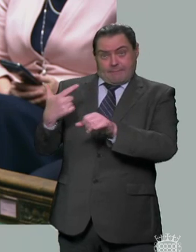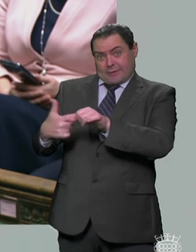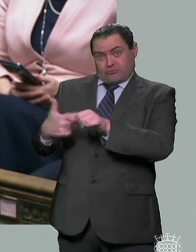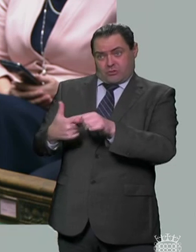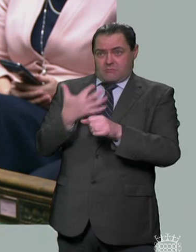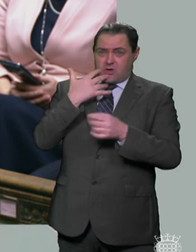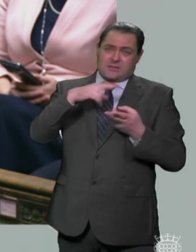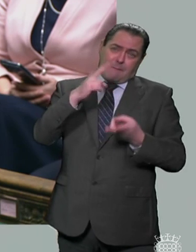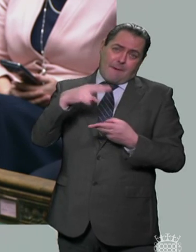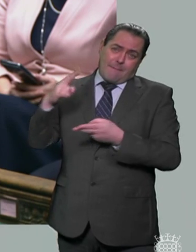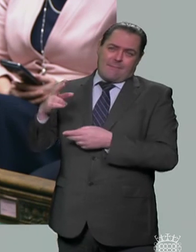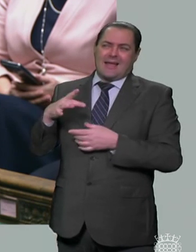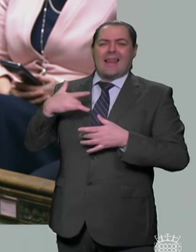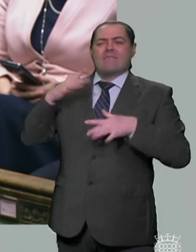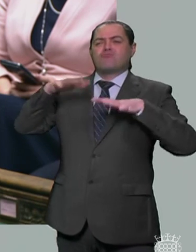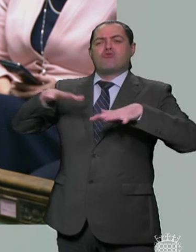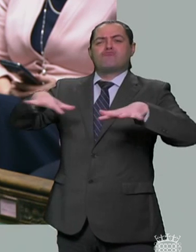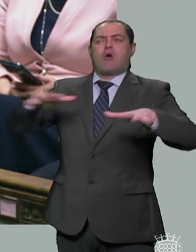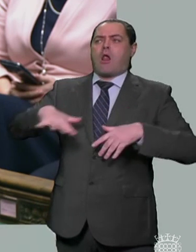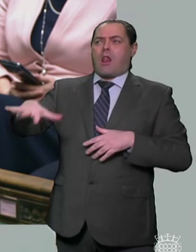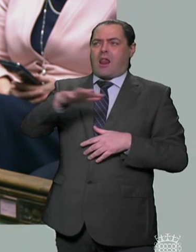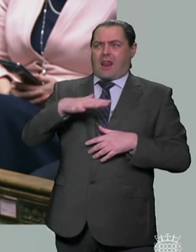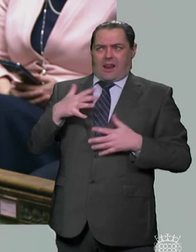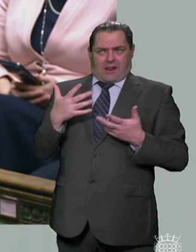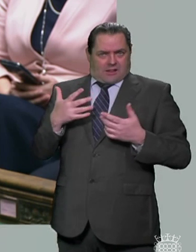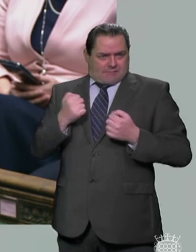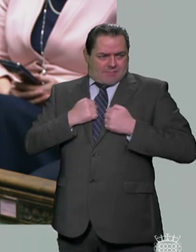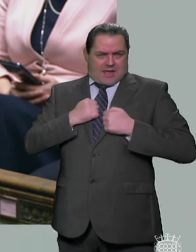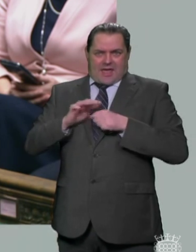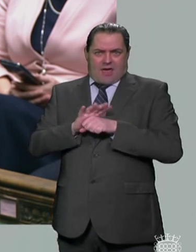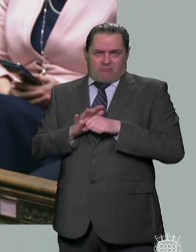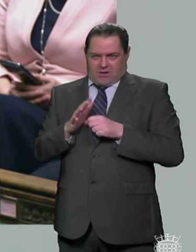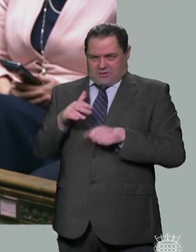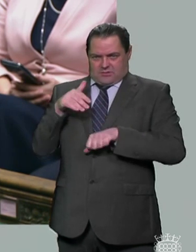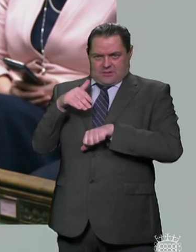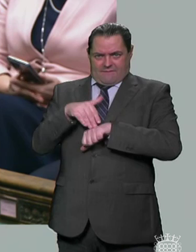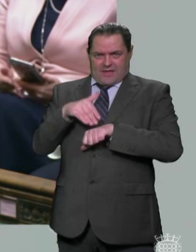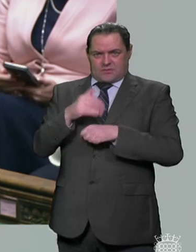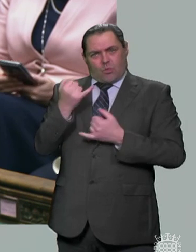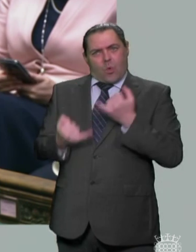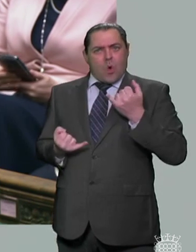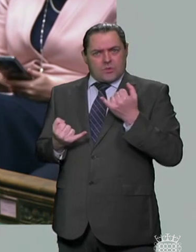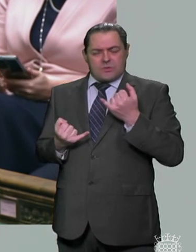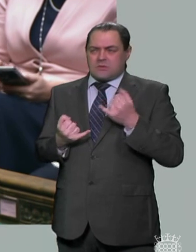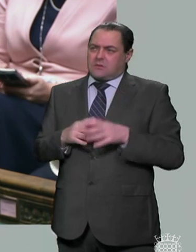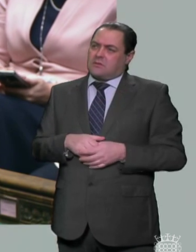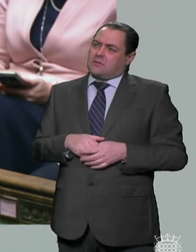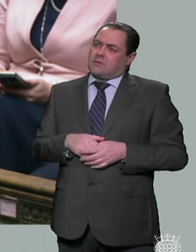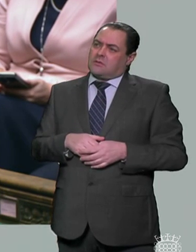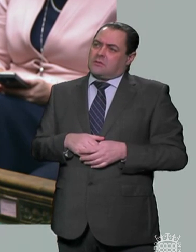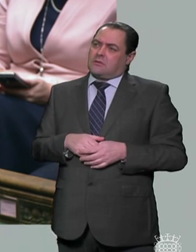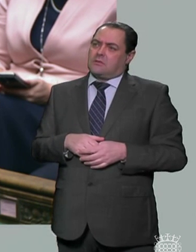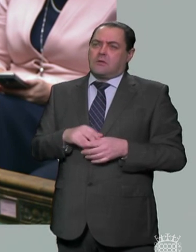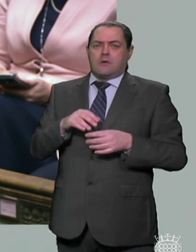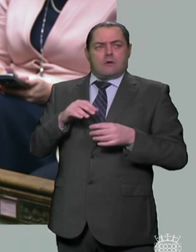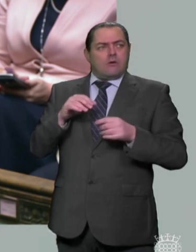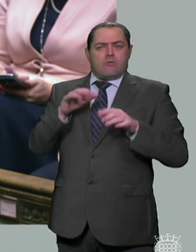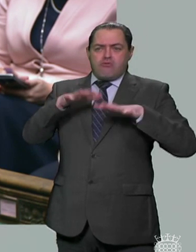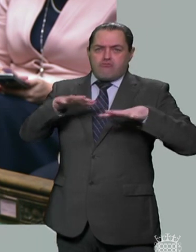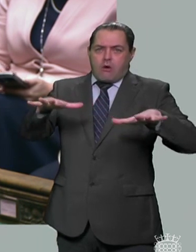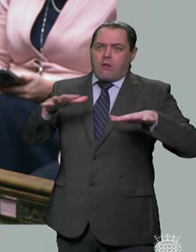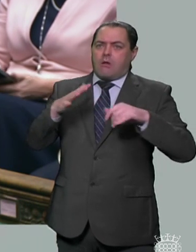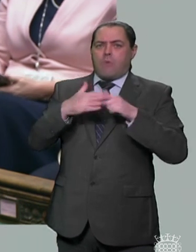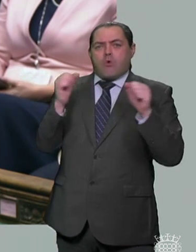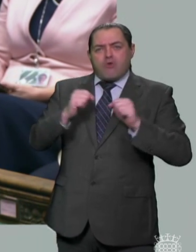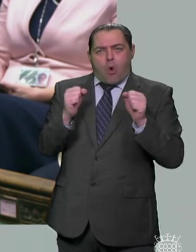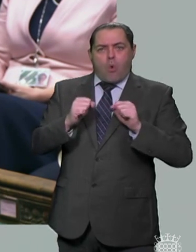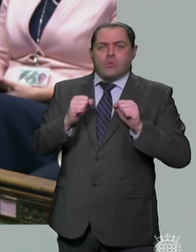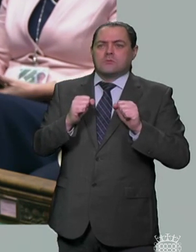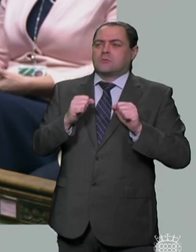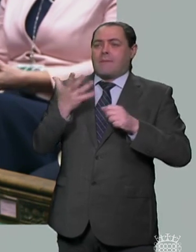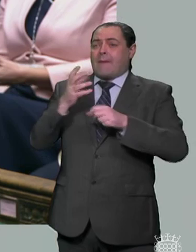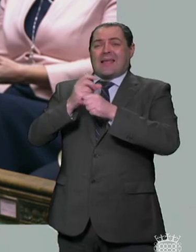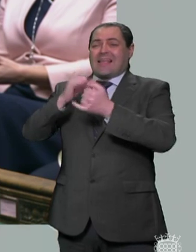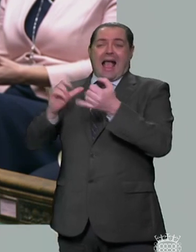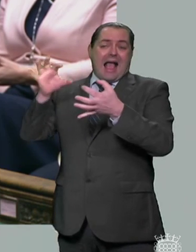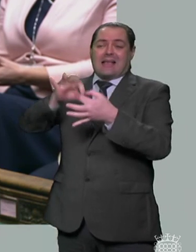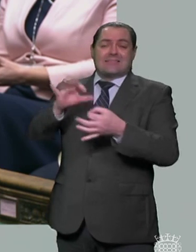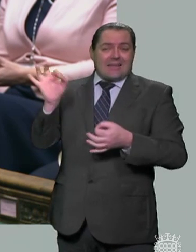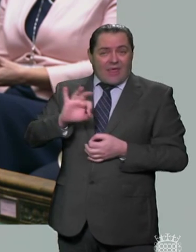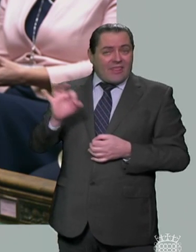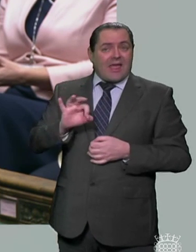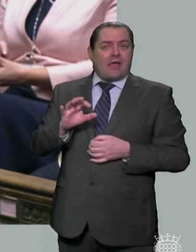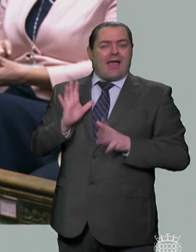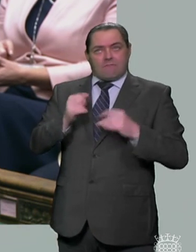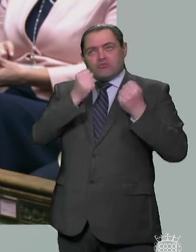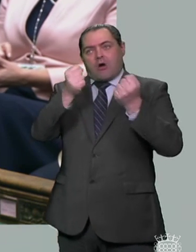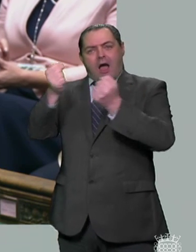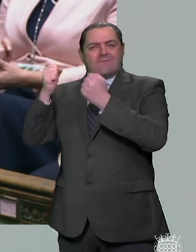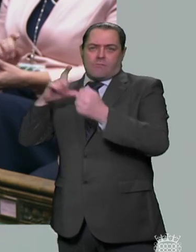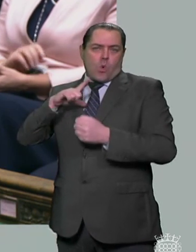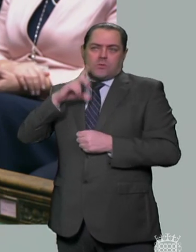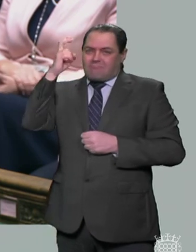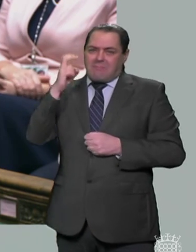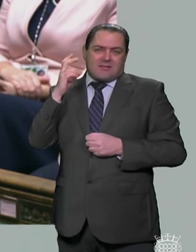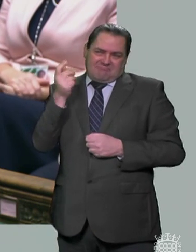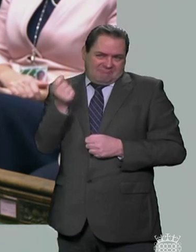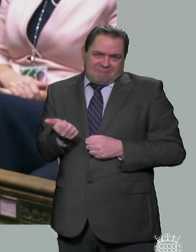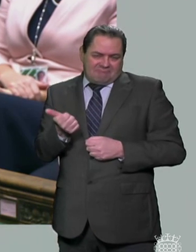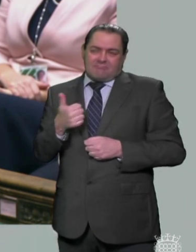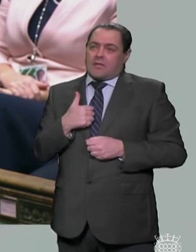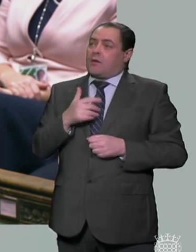People in rural constituencies such as Sleaford and North Hykeham are particularly affected by this, because rural areas are colder in the winter, many homes are not on the gas grid, rural people are much more reliant on their cars, and public services are very much further from home.